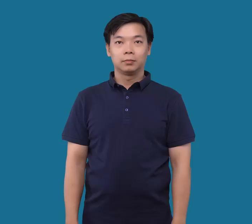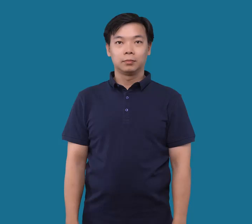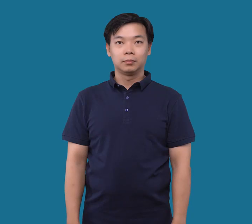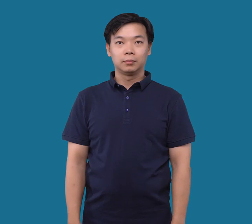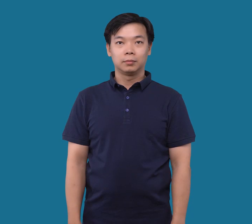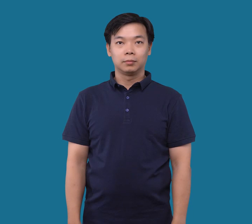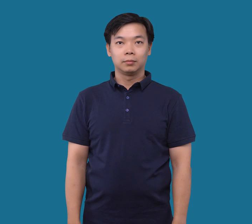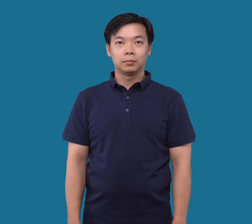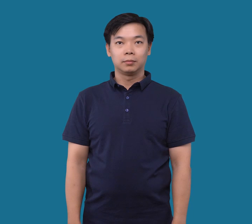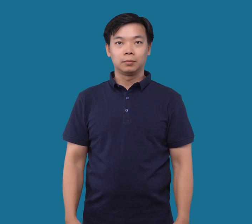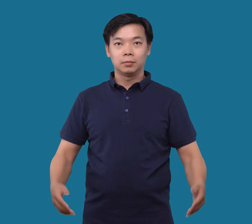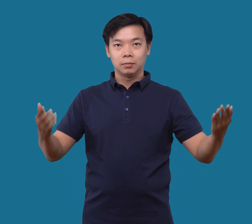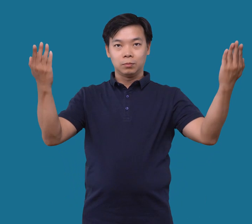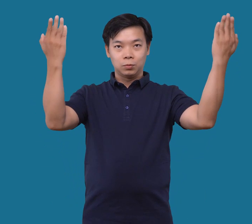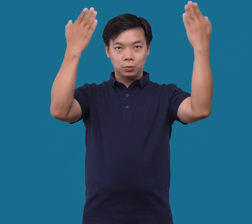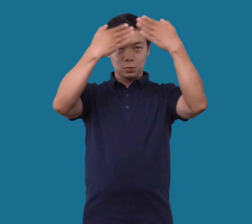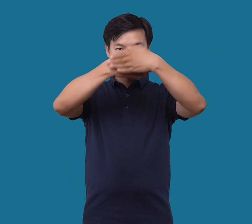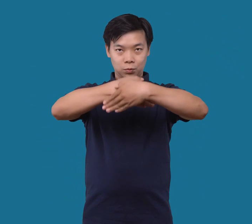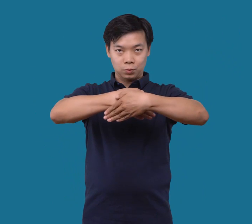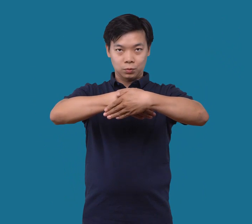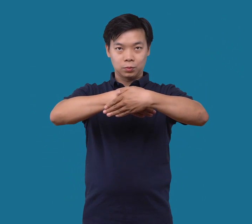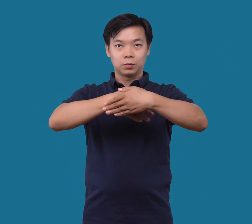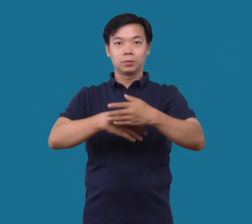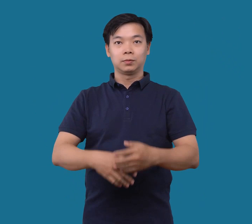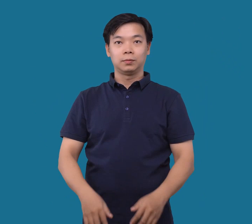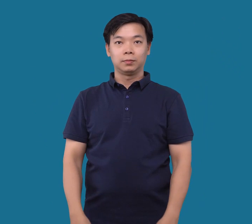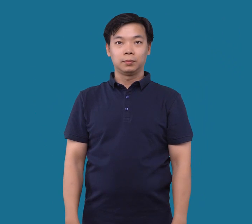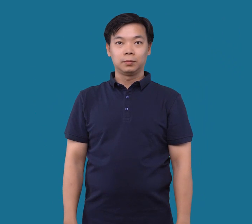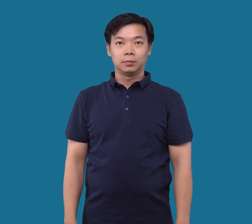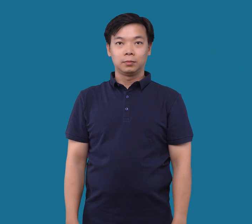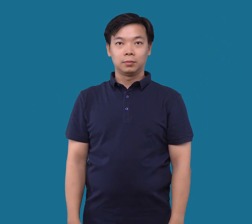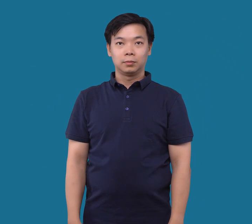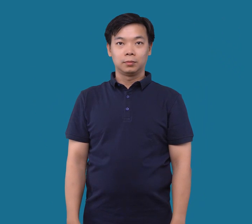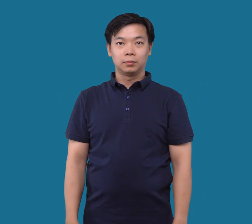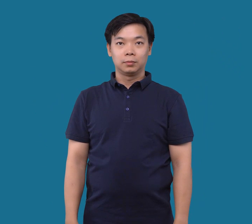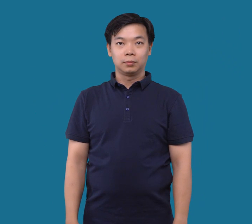buổi tối